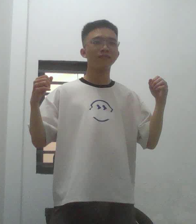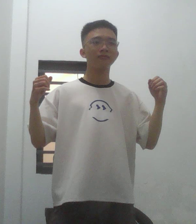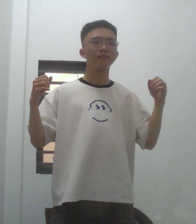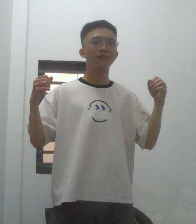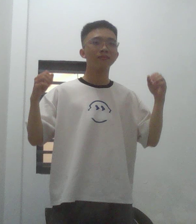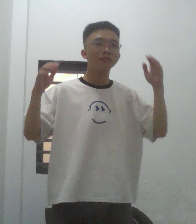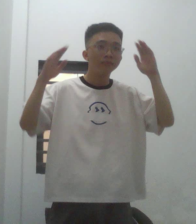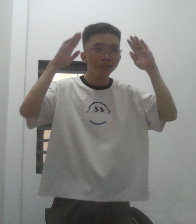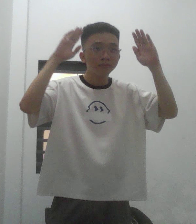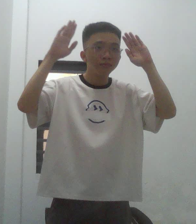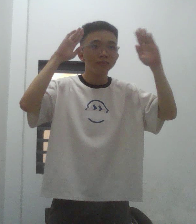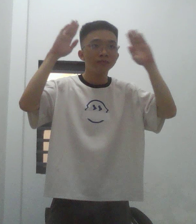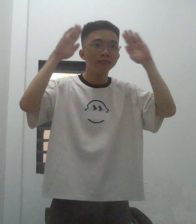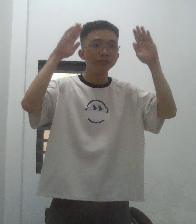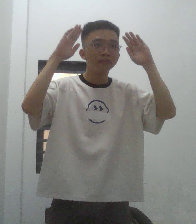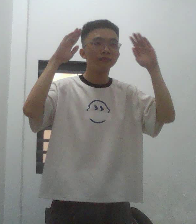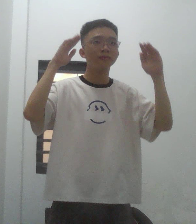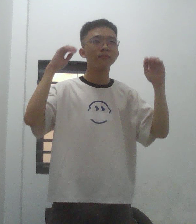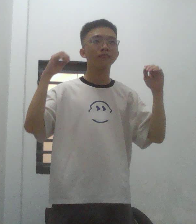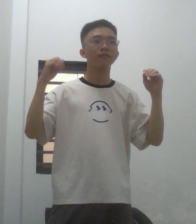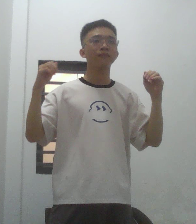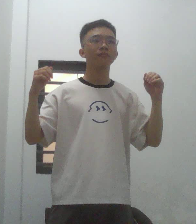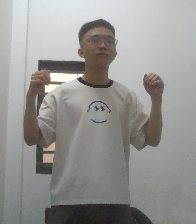xin chao